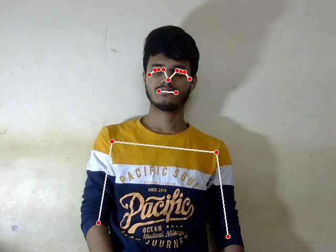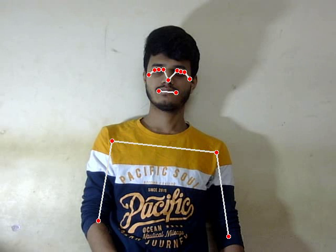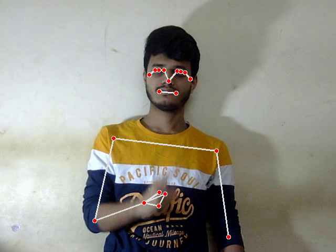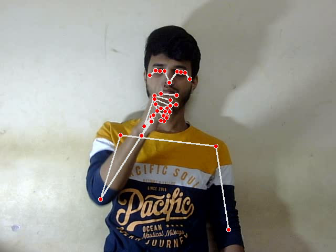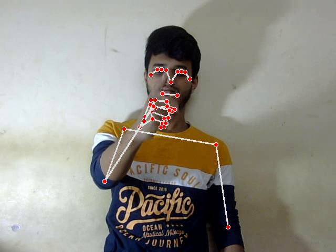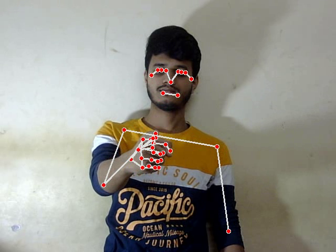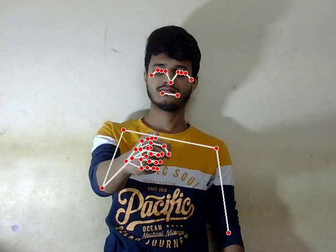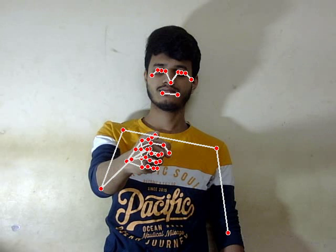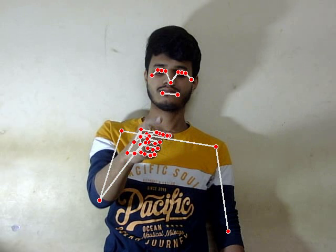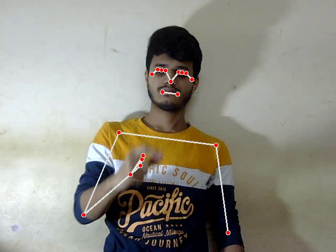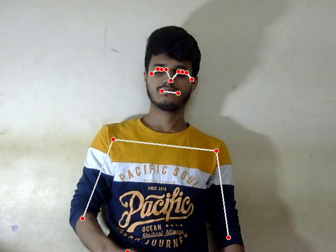you